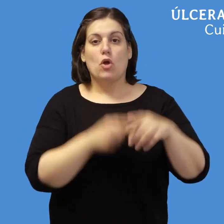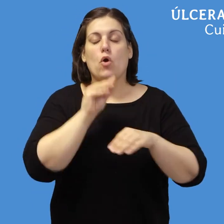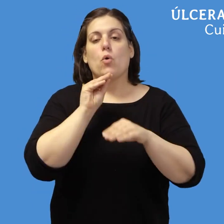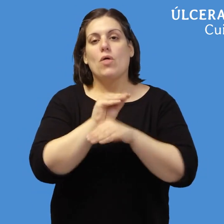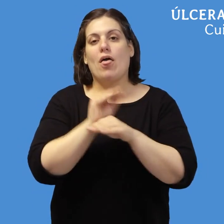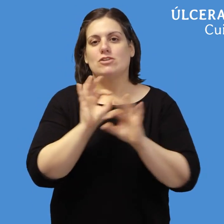cuidar